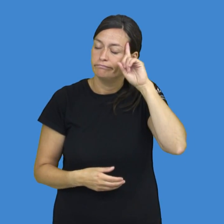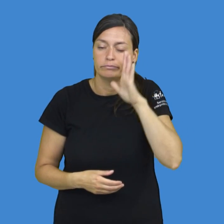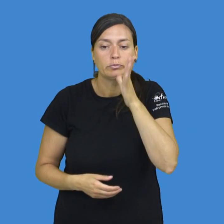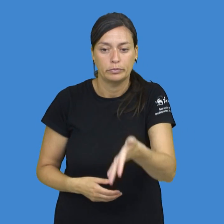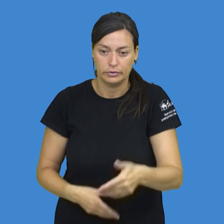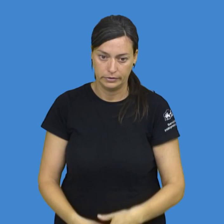motivo